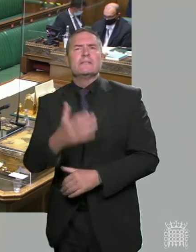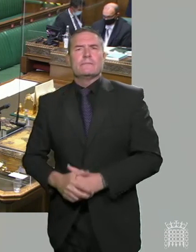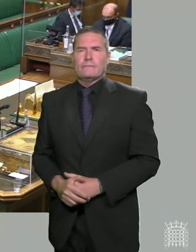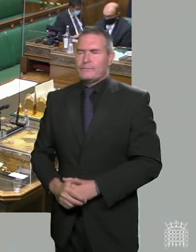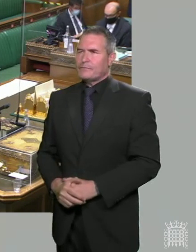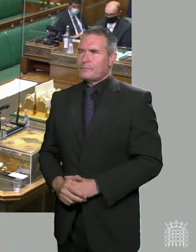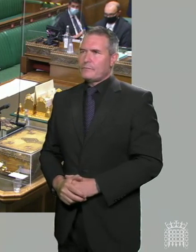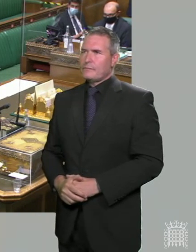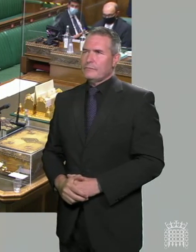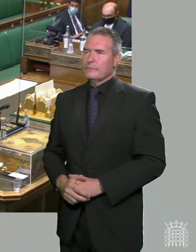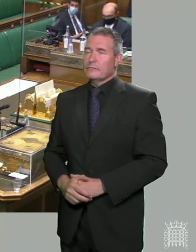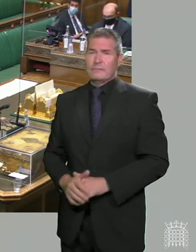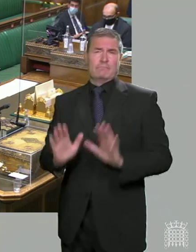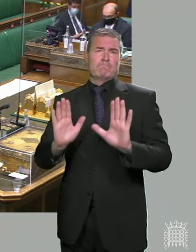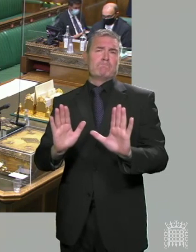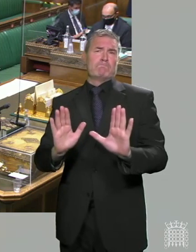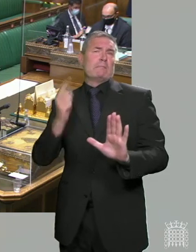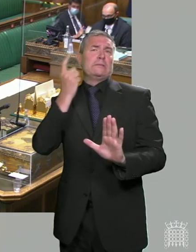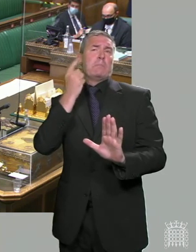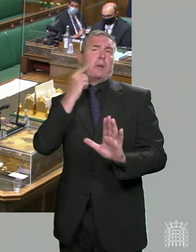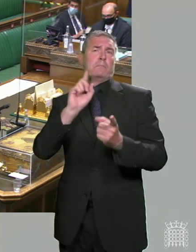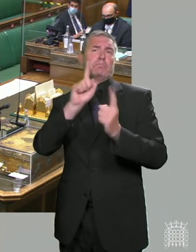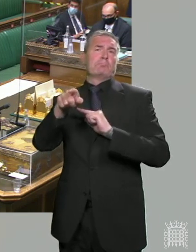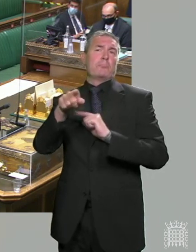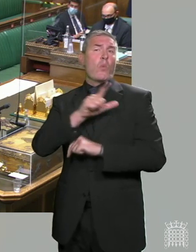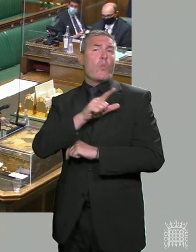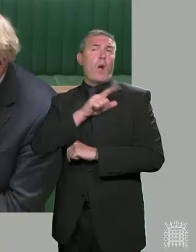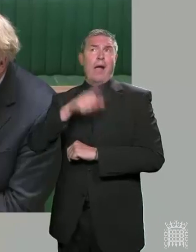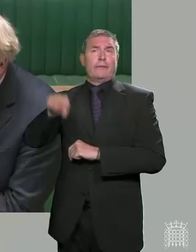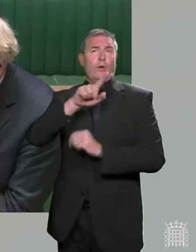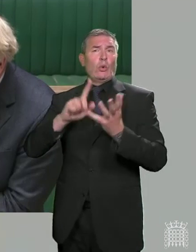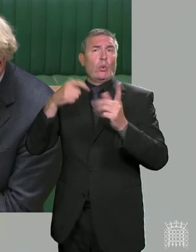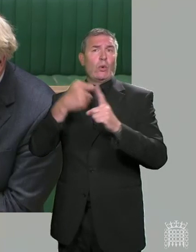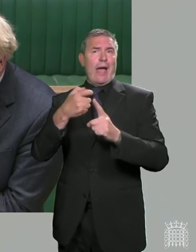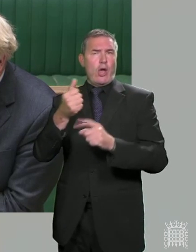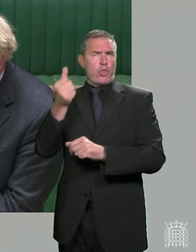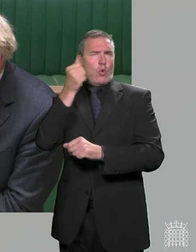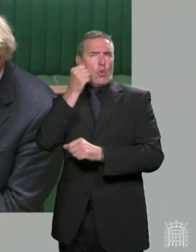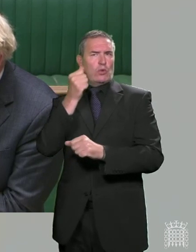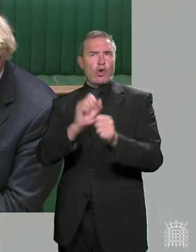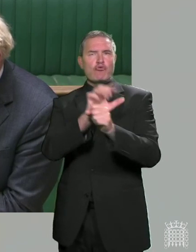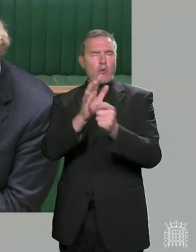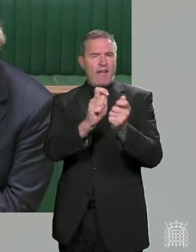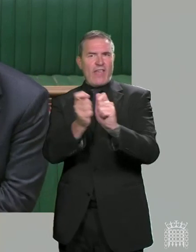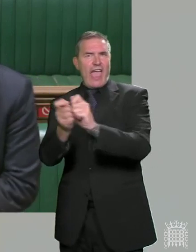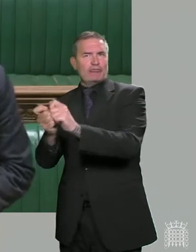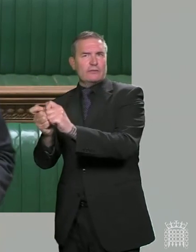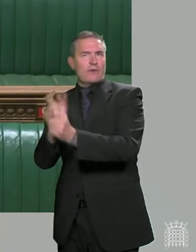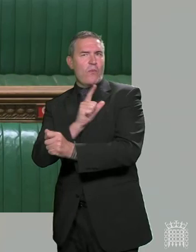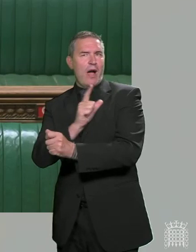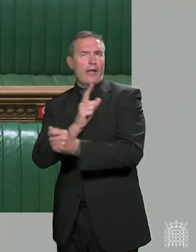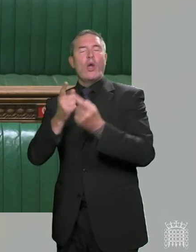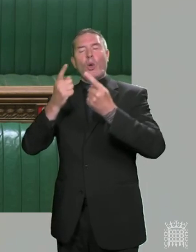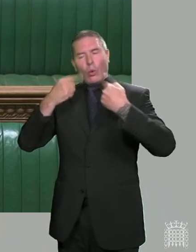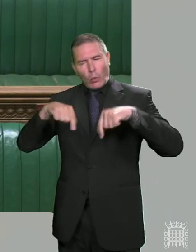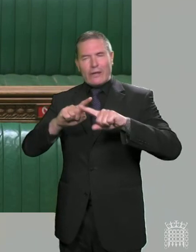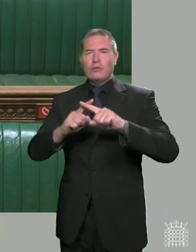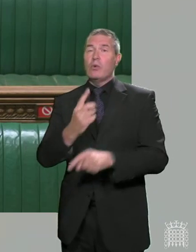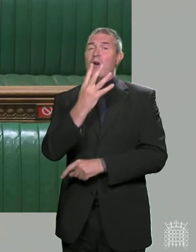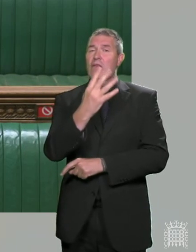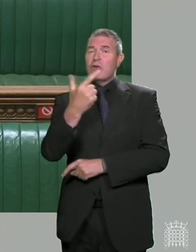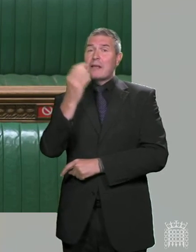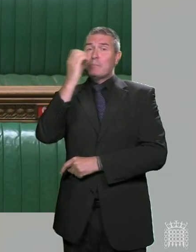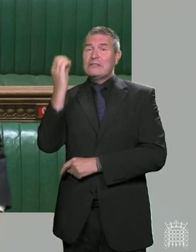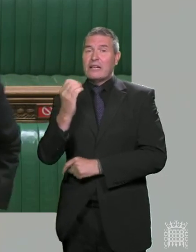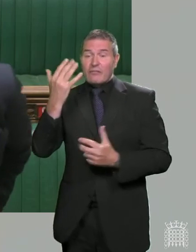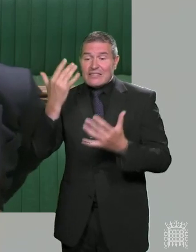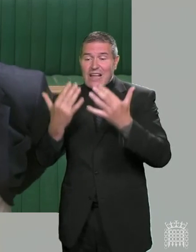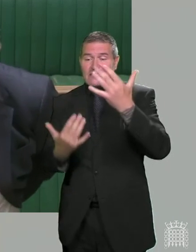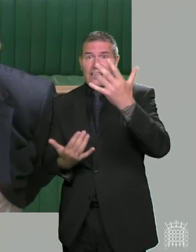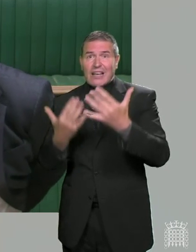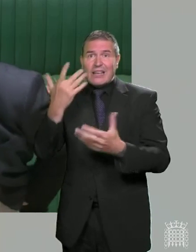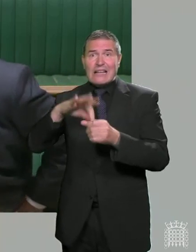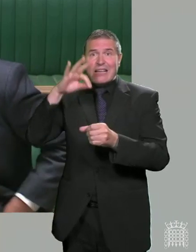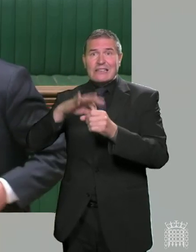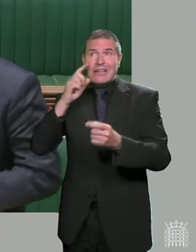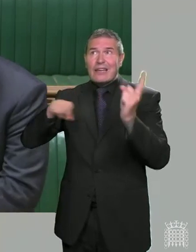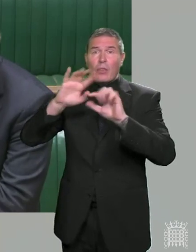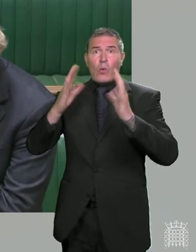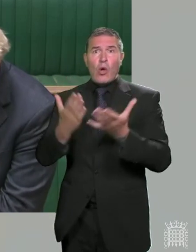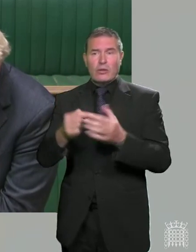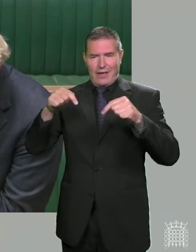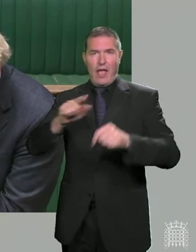There is a very simple reason why the UK generally has a better understanding of the variants in these countries: we do 47% of the genomic testing in the world.